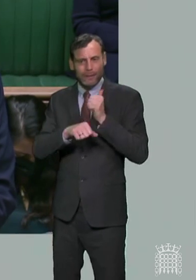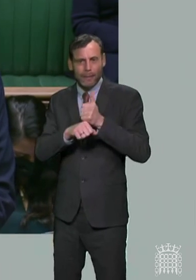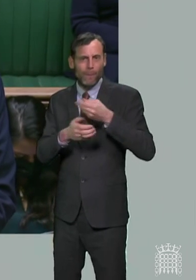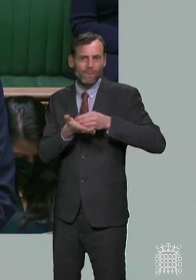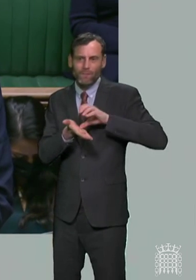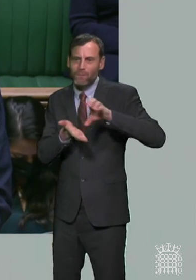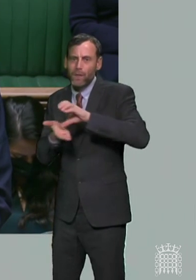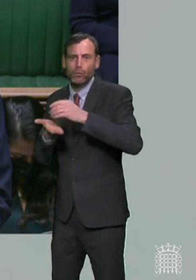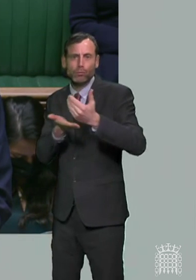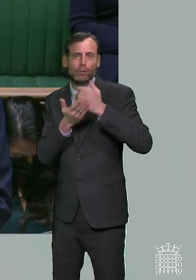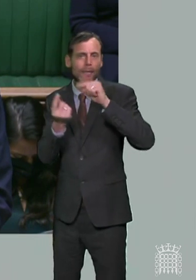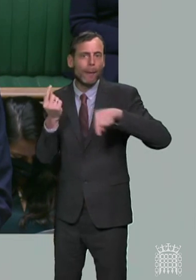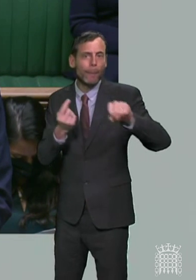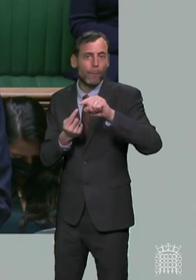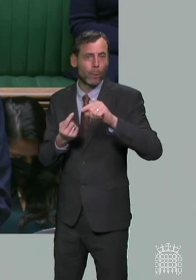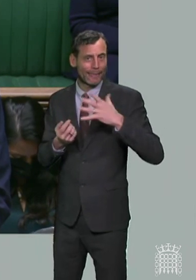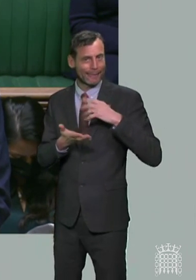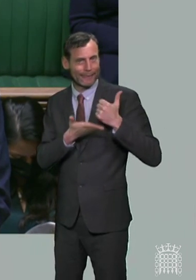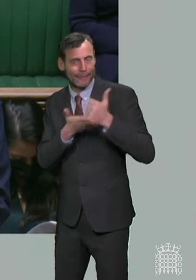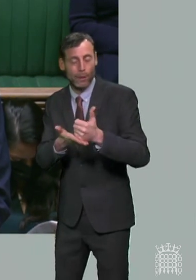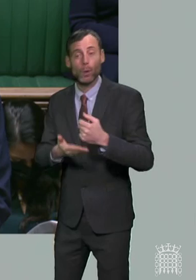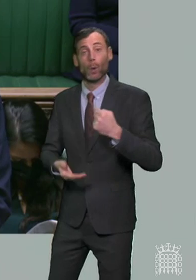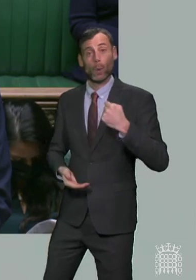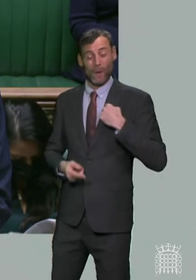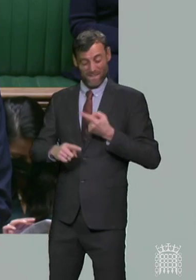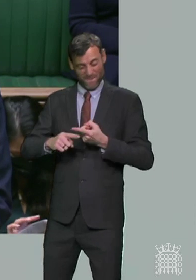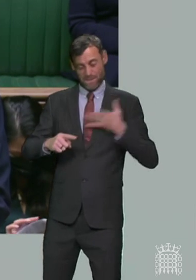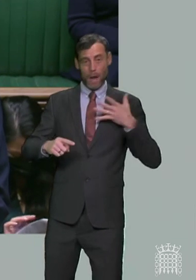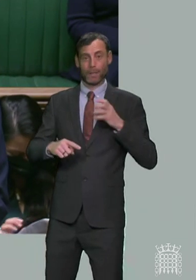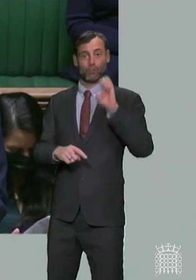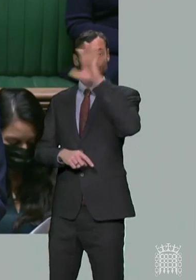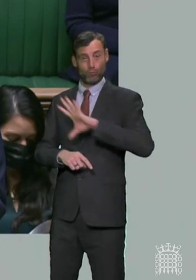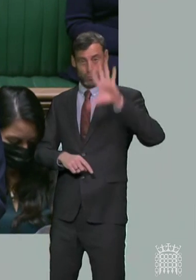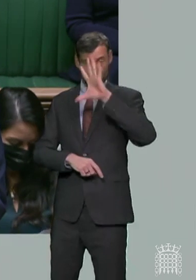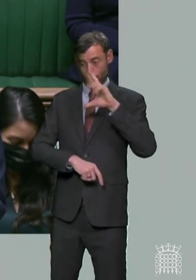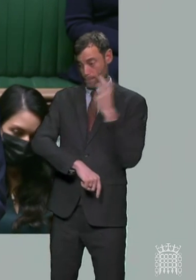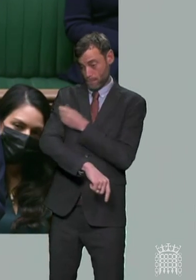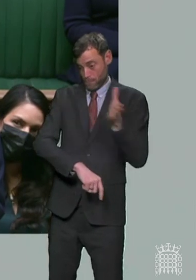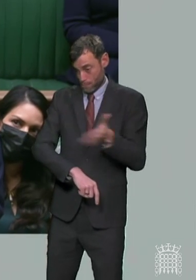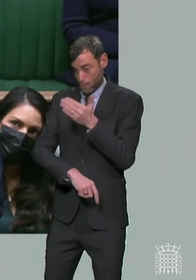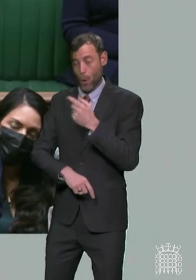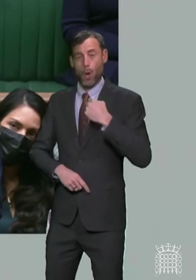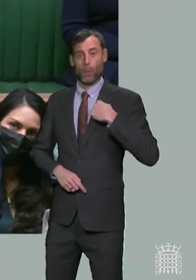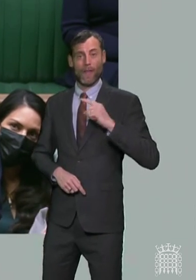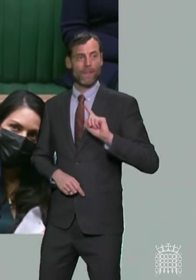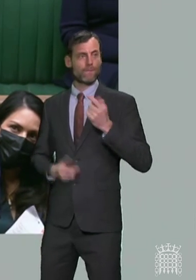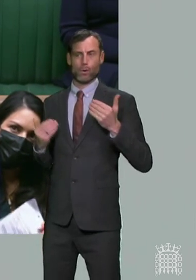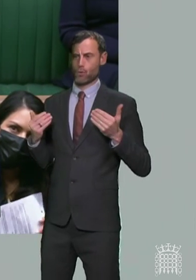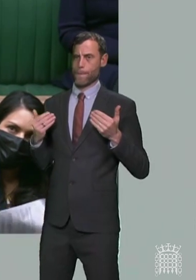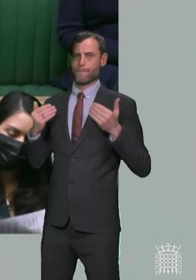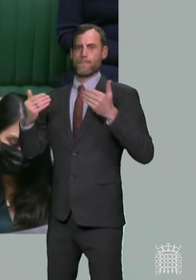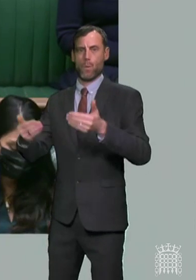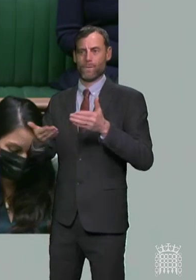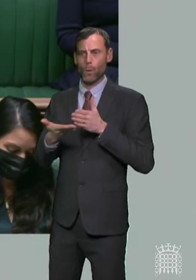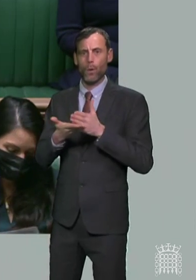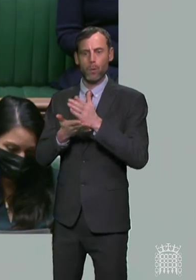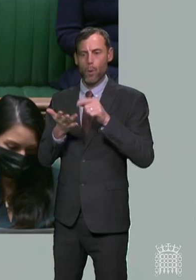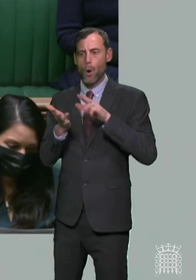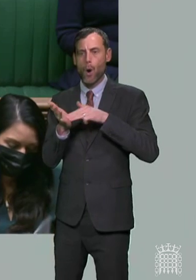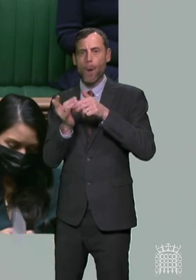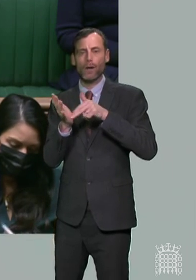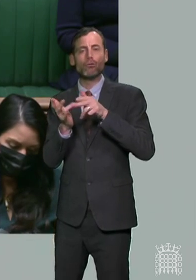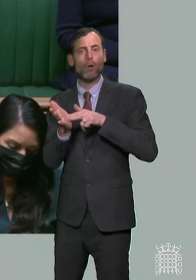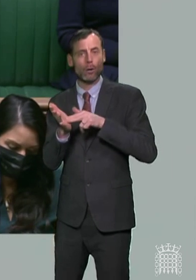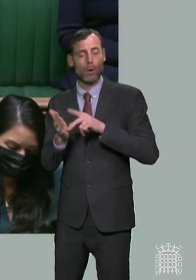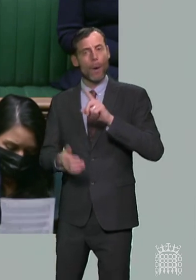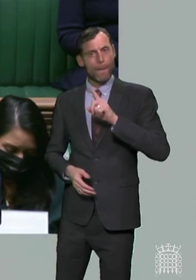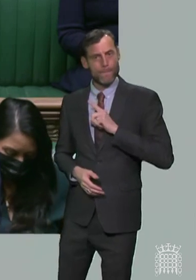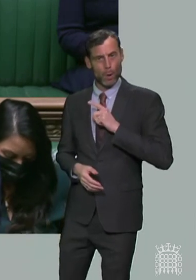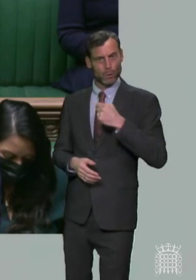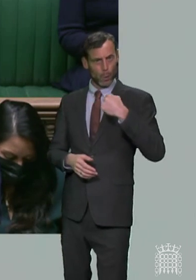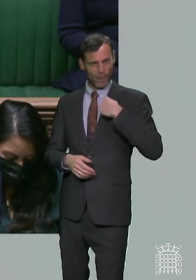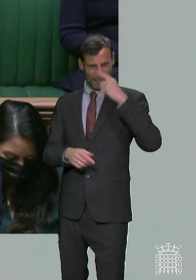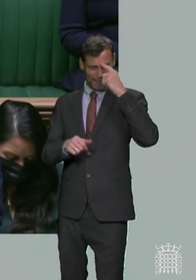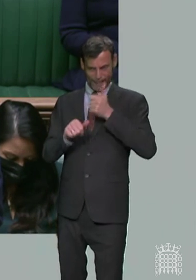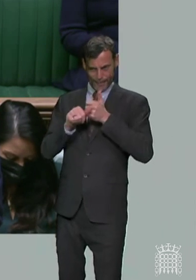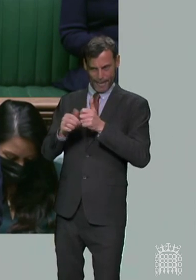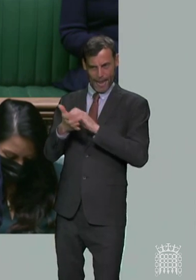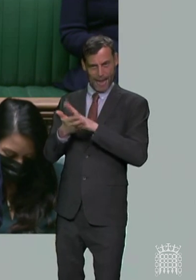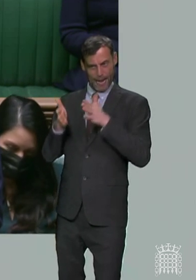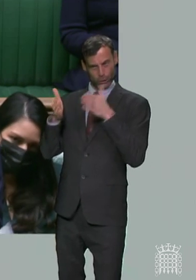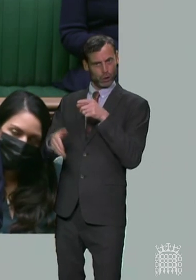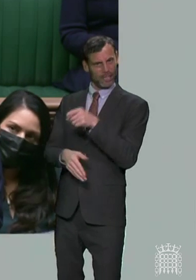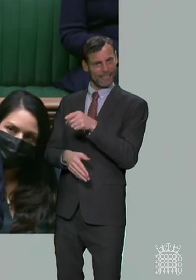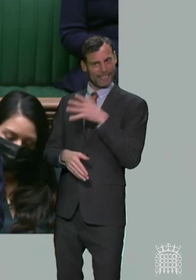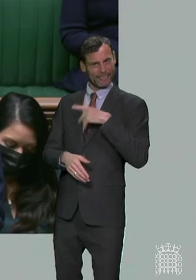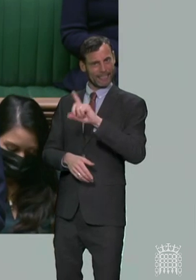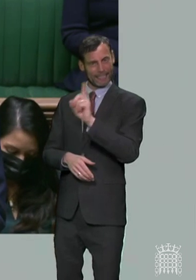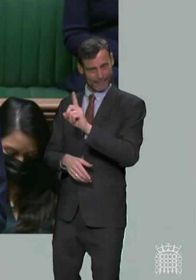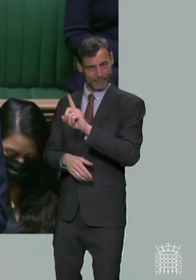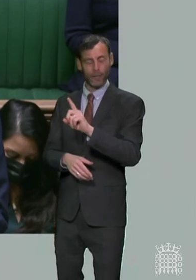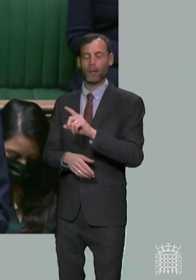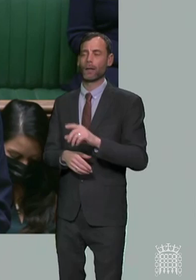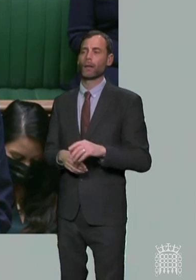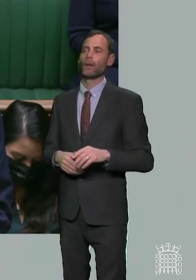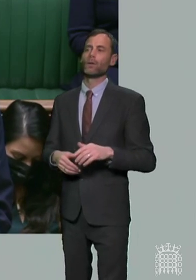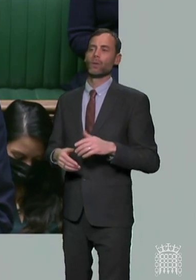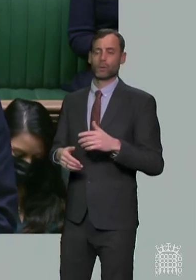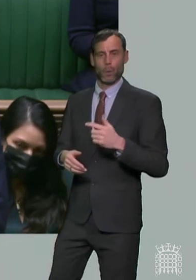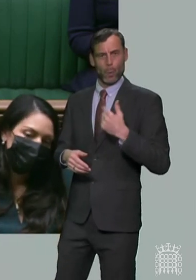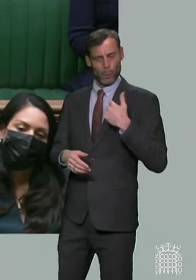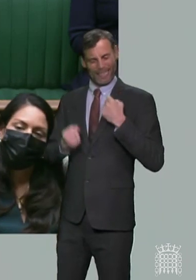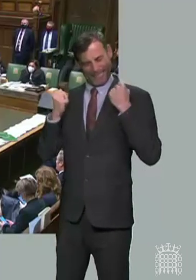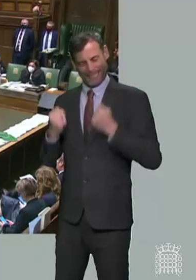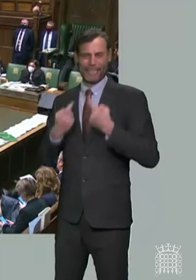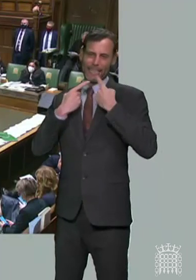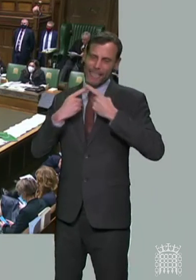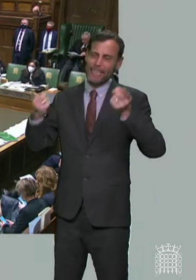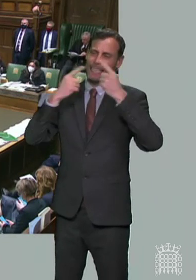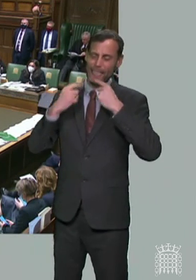We have delivered the fastest booster campaign in Europe, and we are the first to emerge from the omicron wave, because the Government made the big call to focus on our NHS and to refocus our activity by leading the Get Boosted Now campaign.